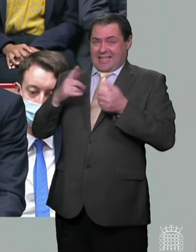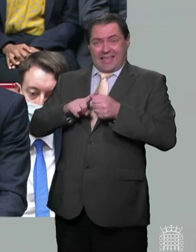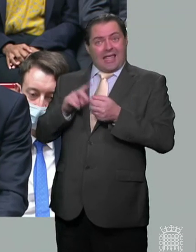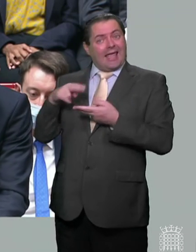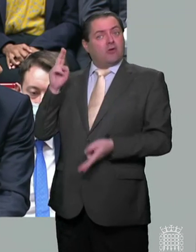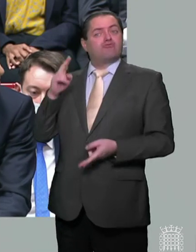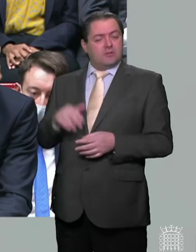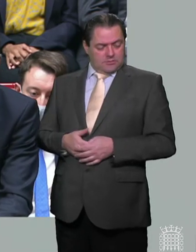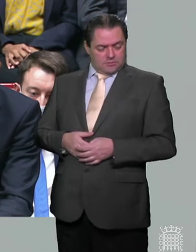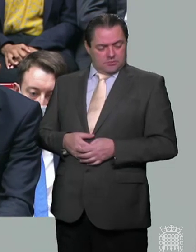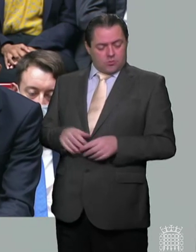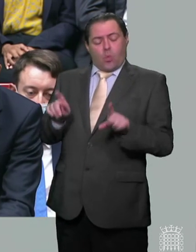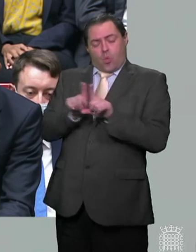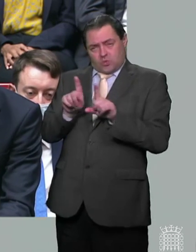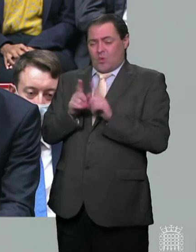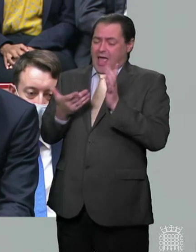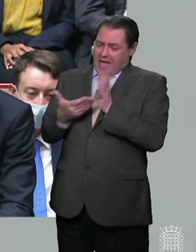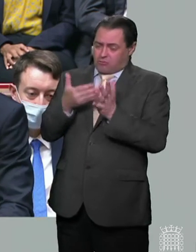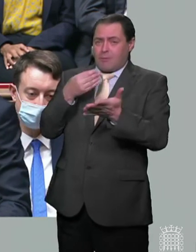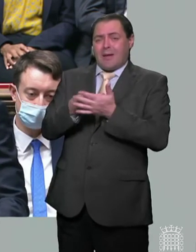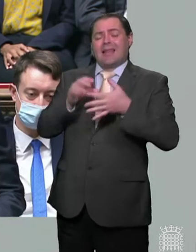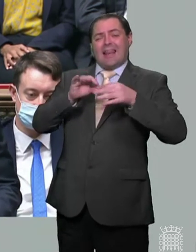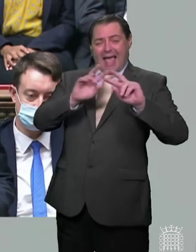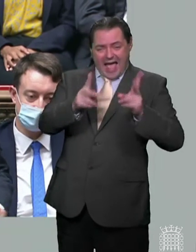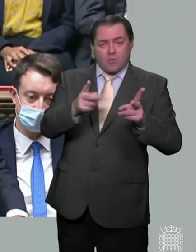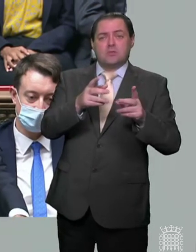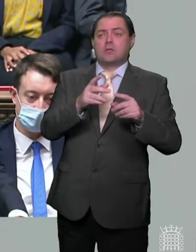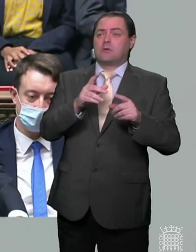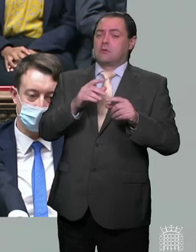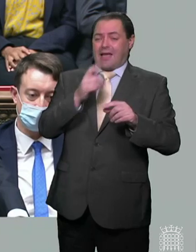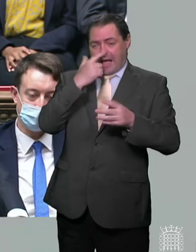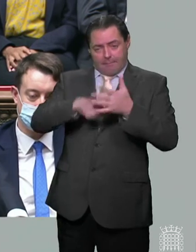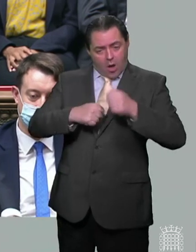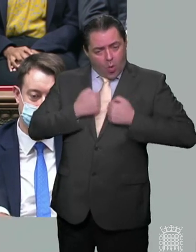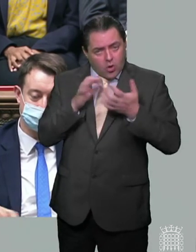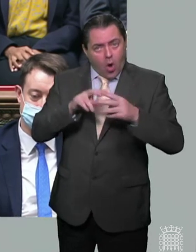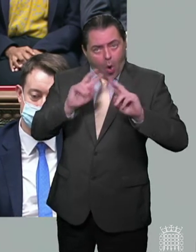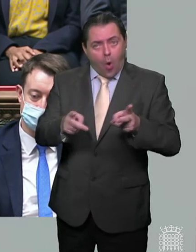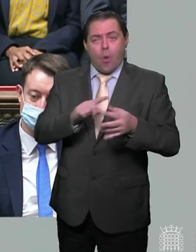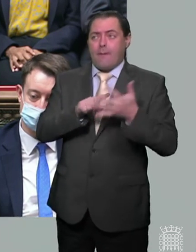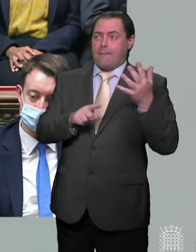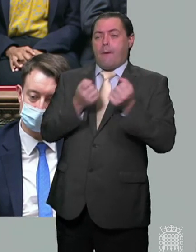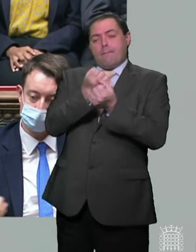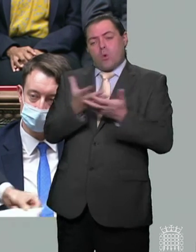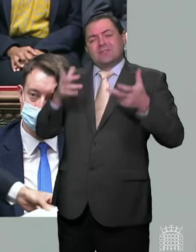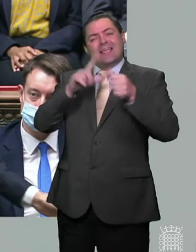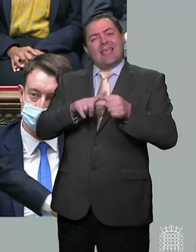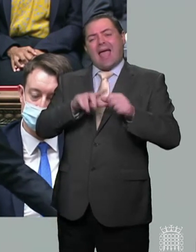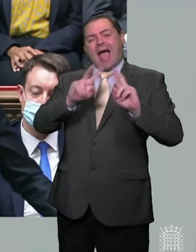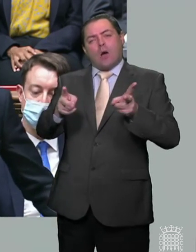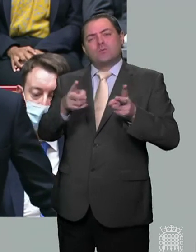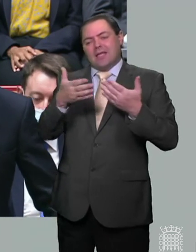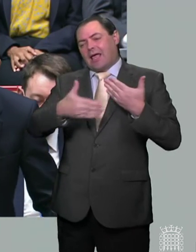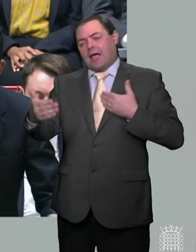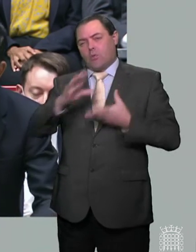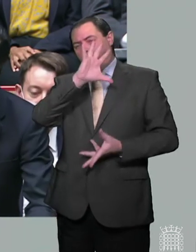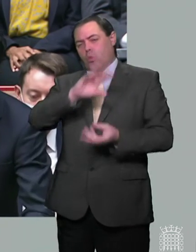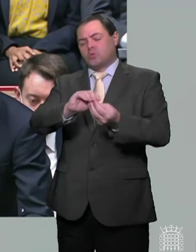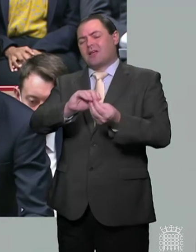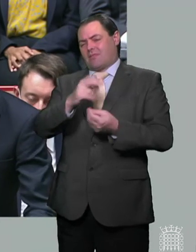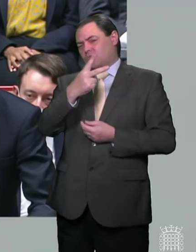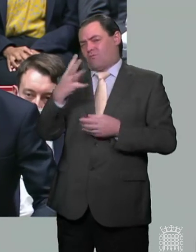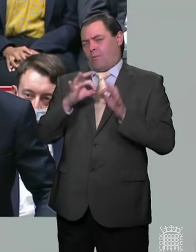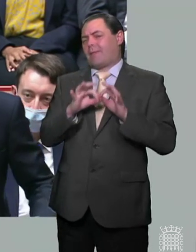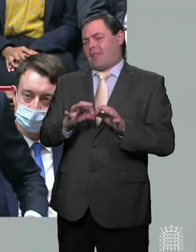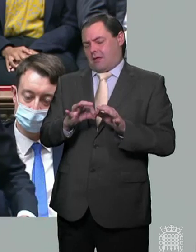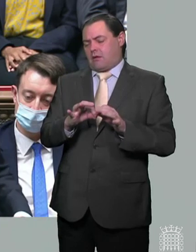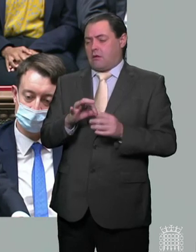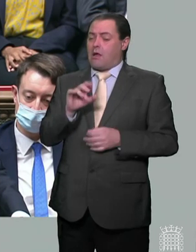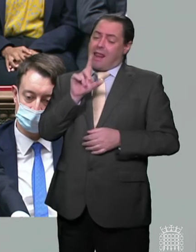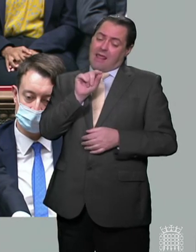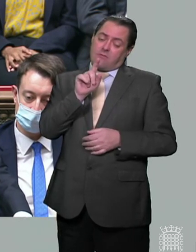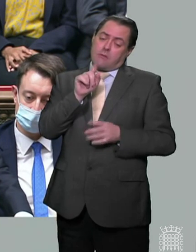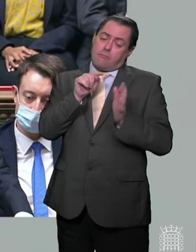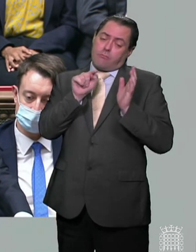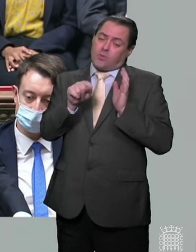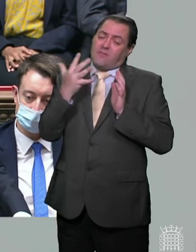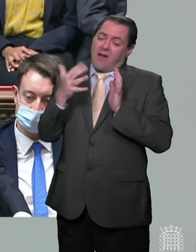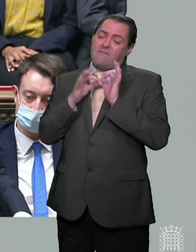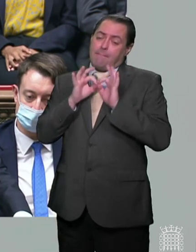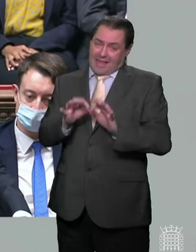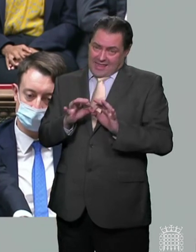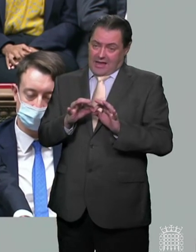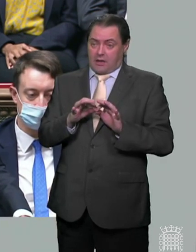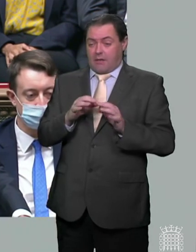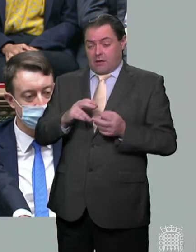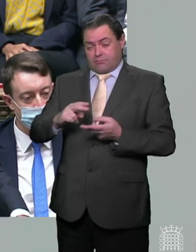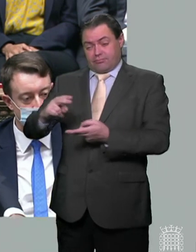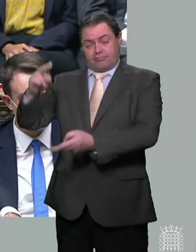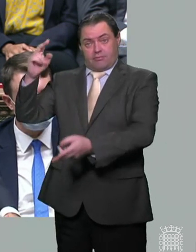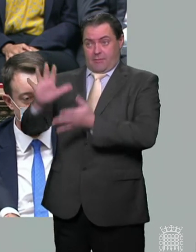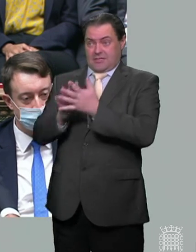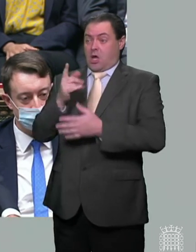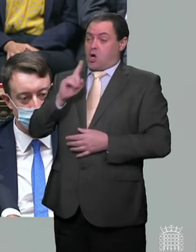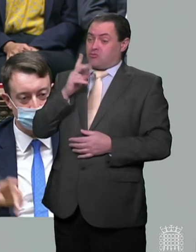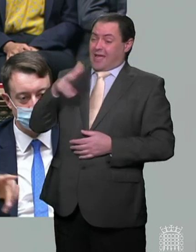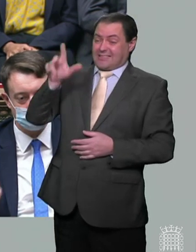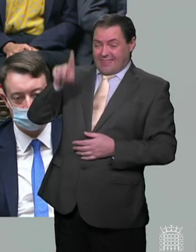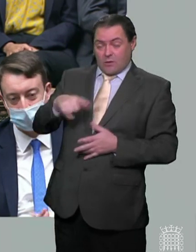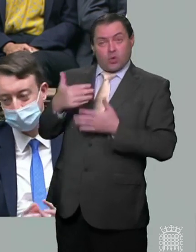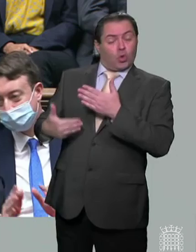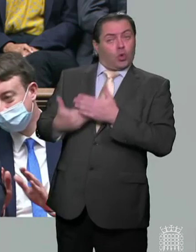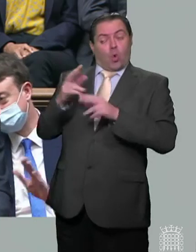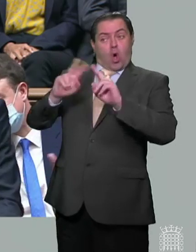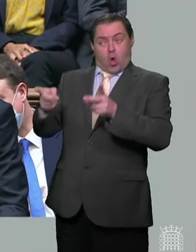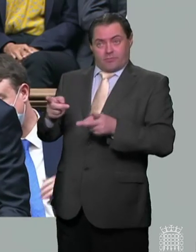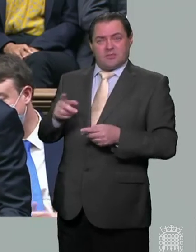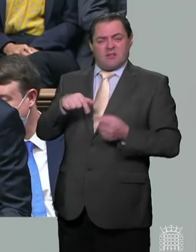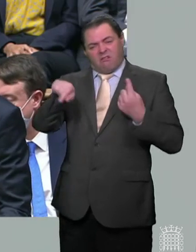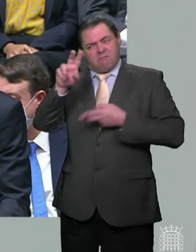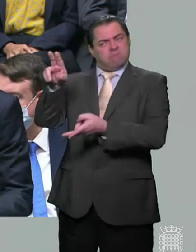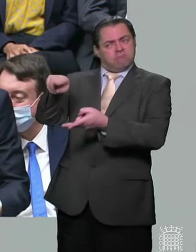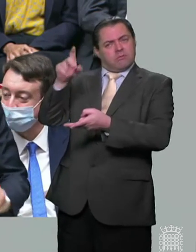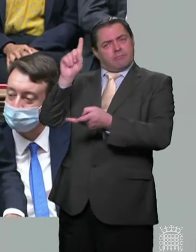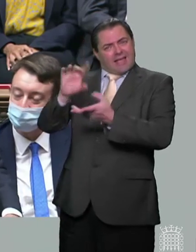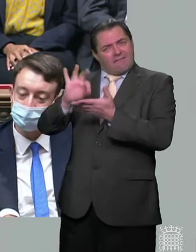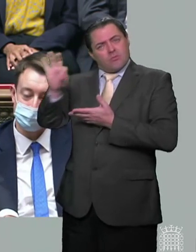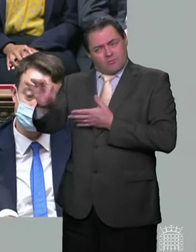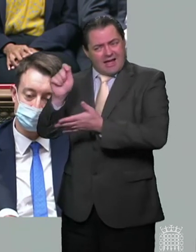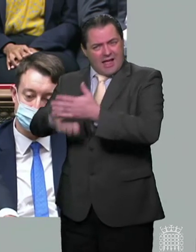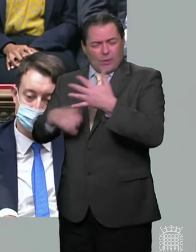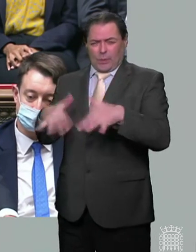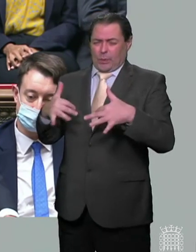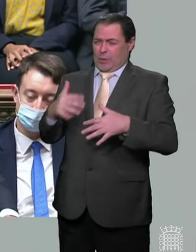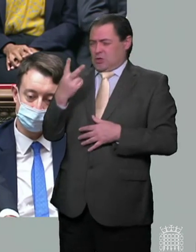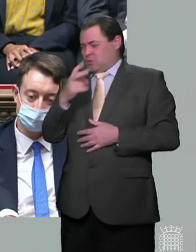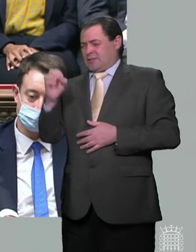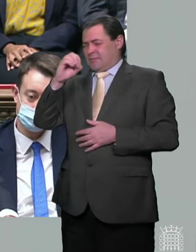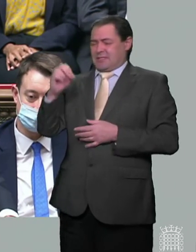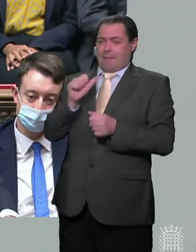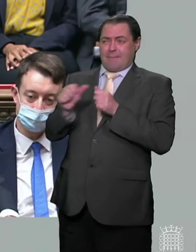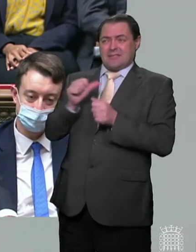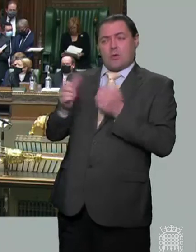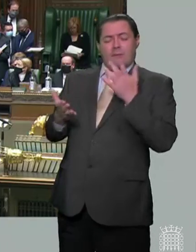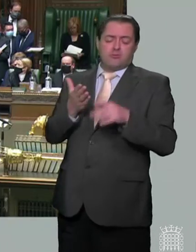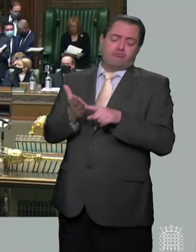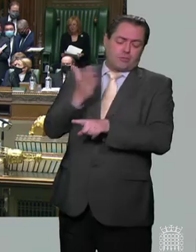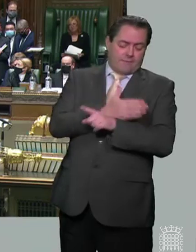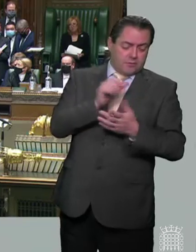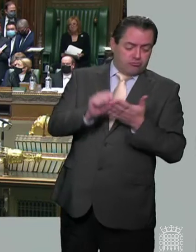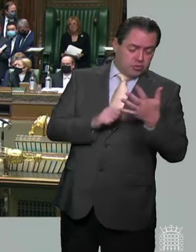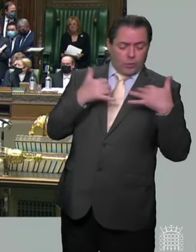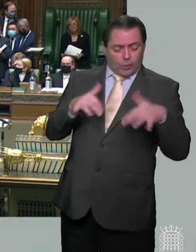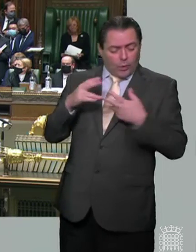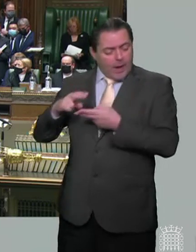We are investing more in housing and home ownership too, with a multi-year housing settlement totalling nearly £24 billion—£11.5 billion to build up to 180,000 new affordable homes, the largest cash investment in a decade, 20% more than the previous programme.